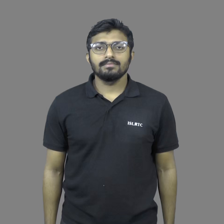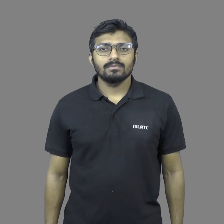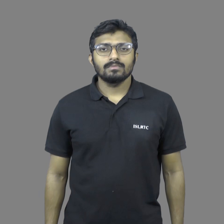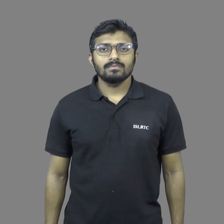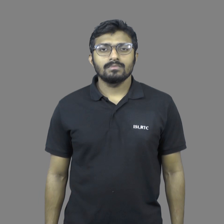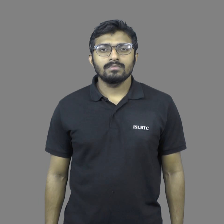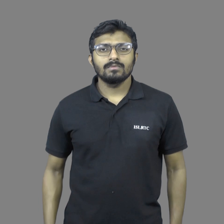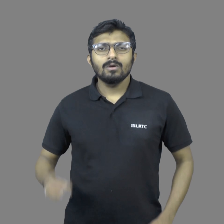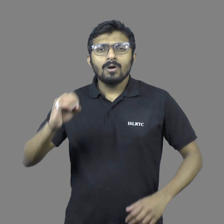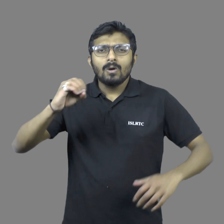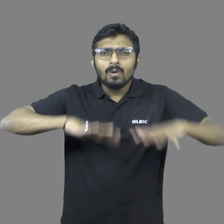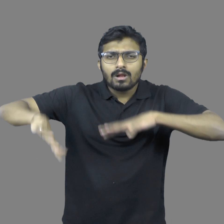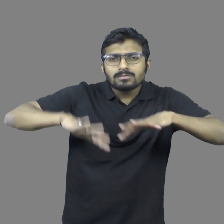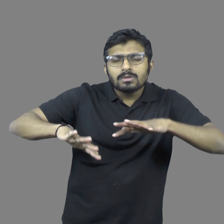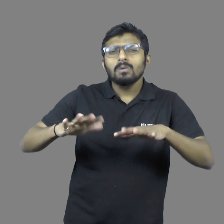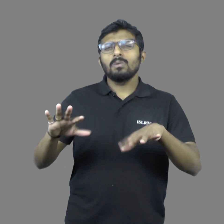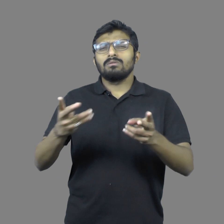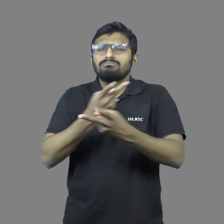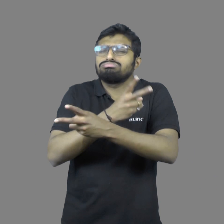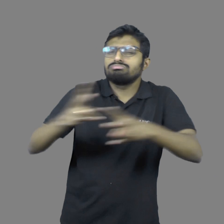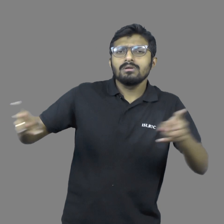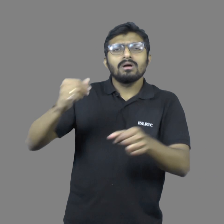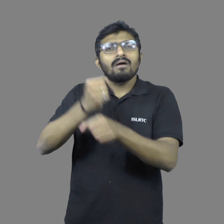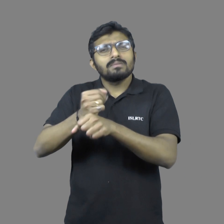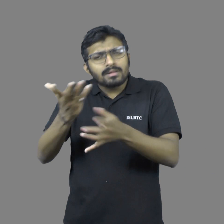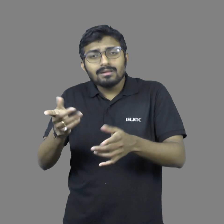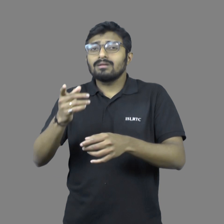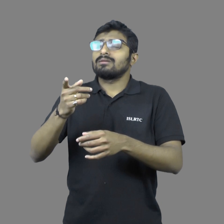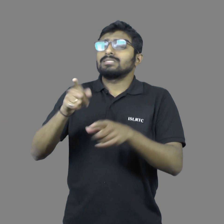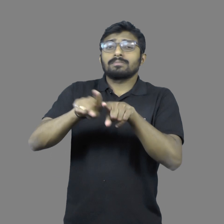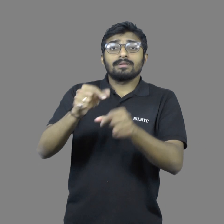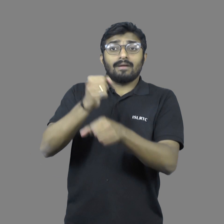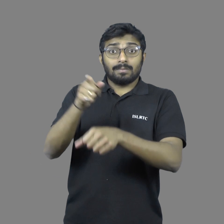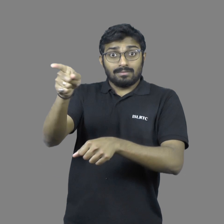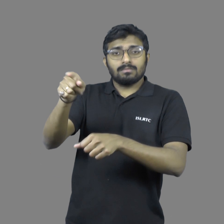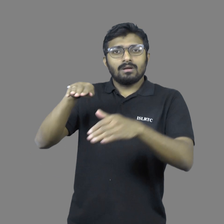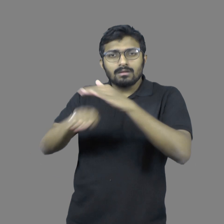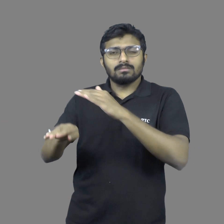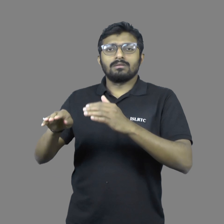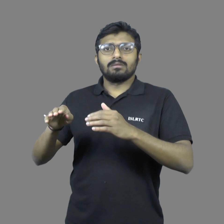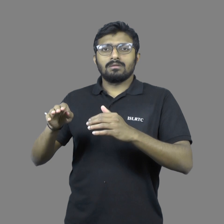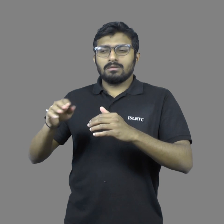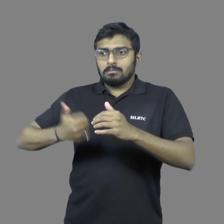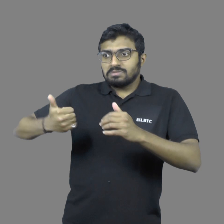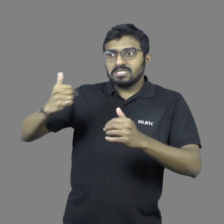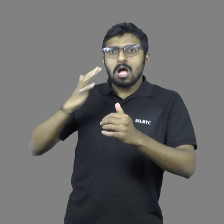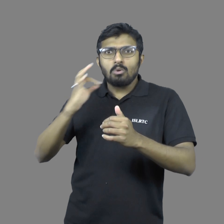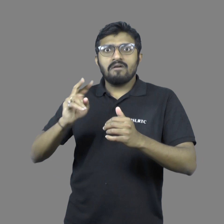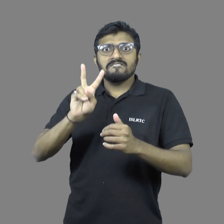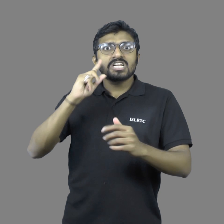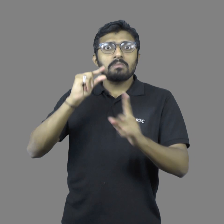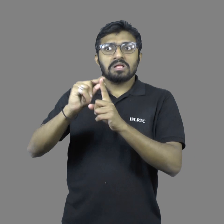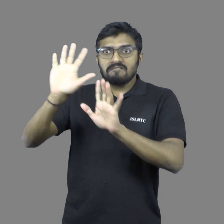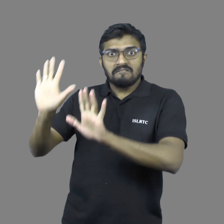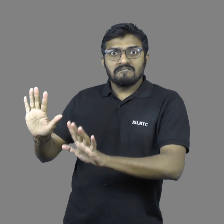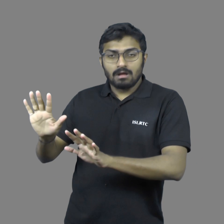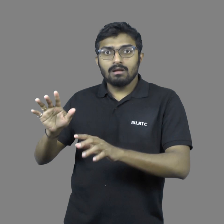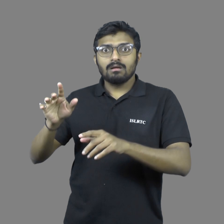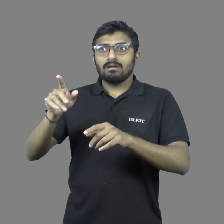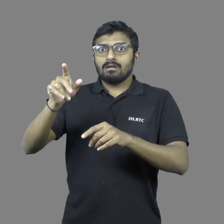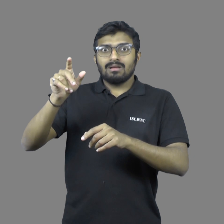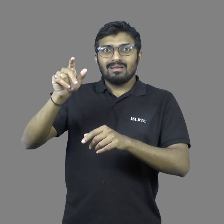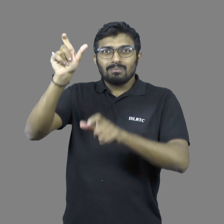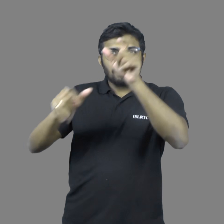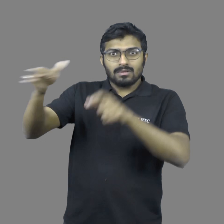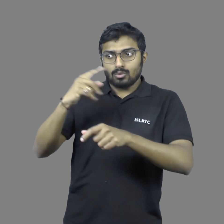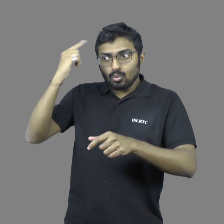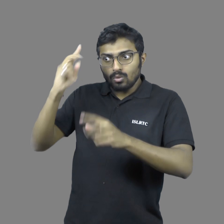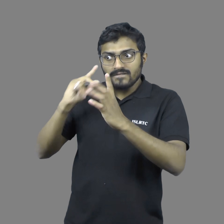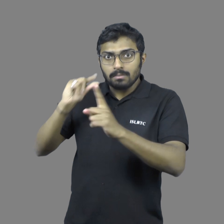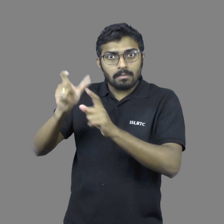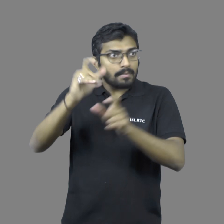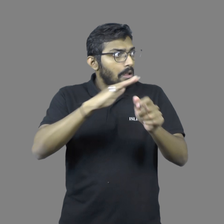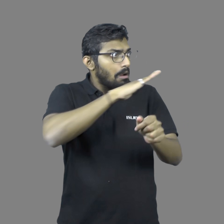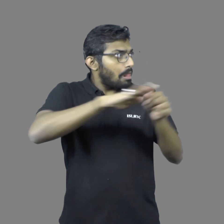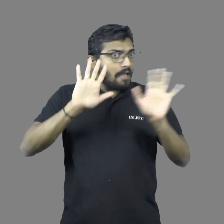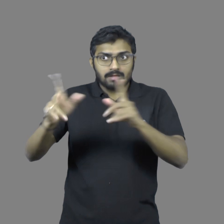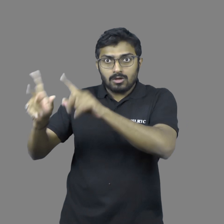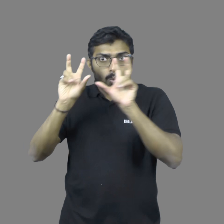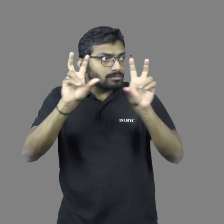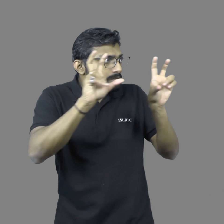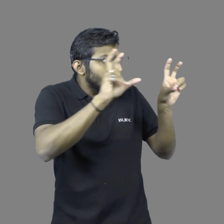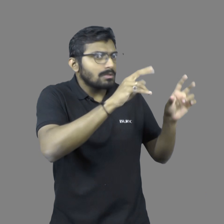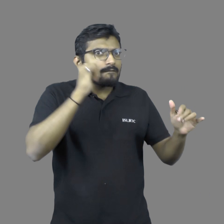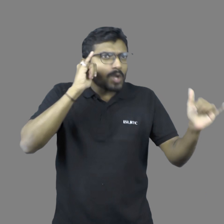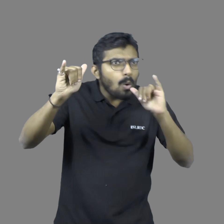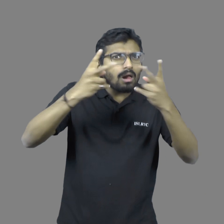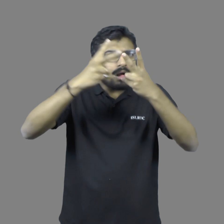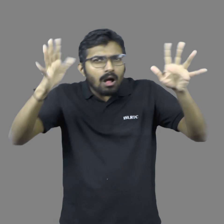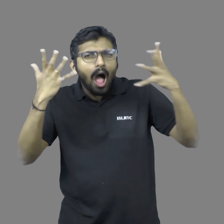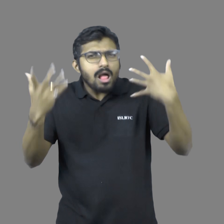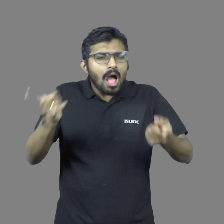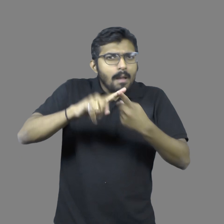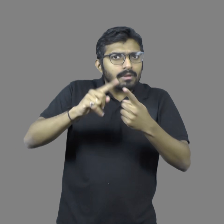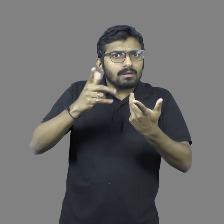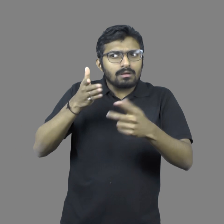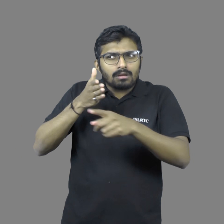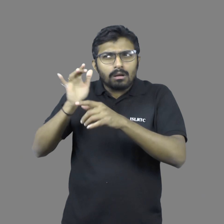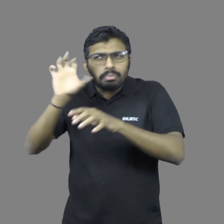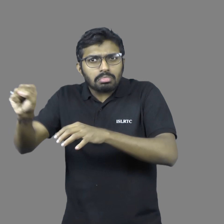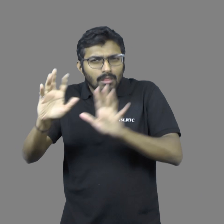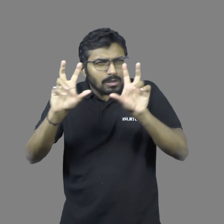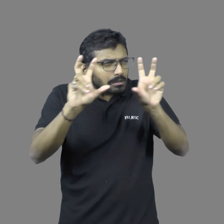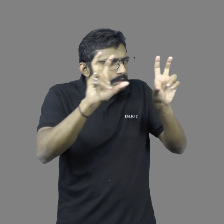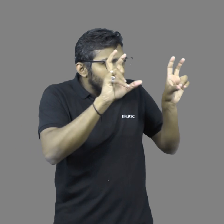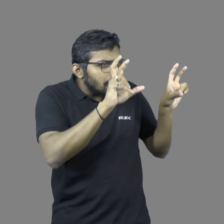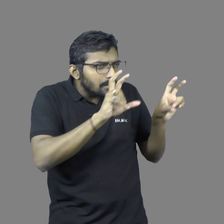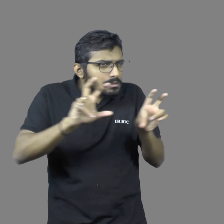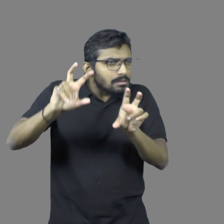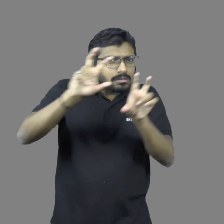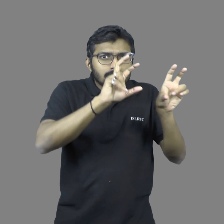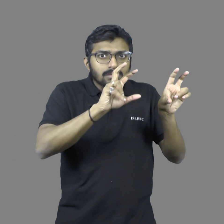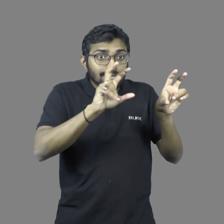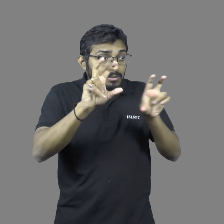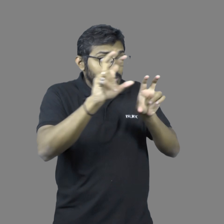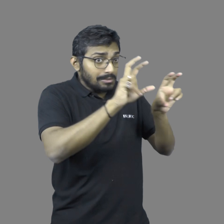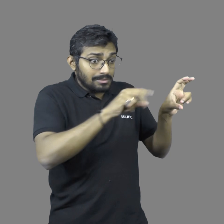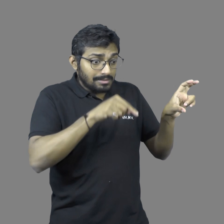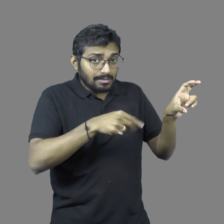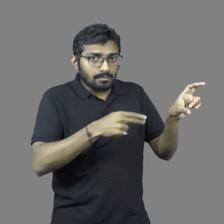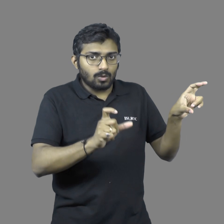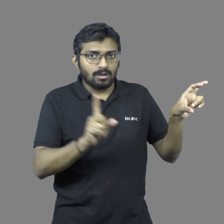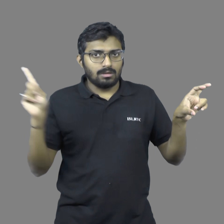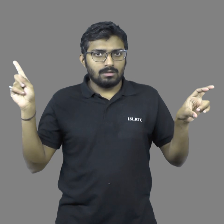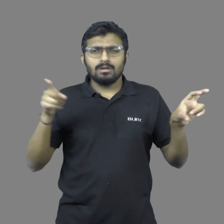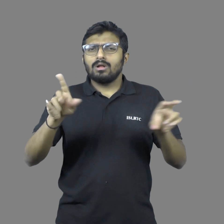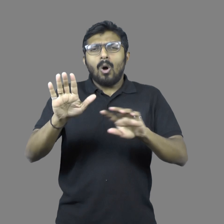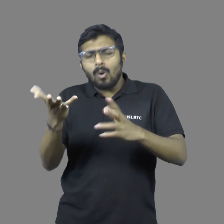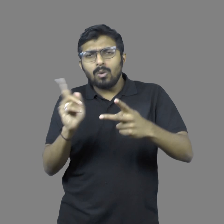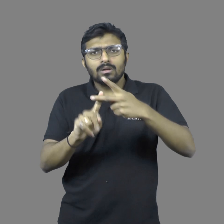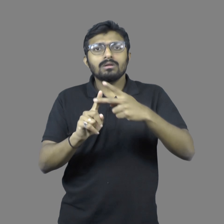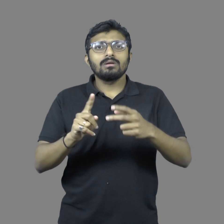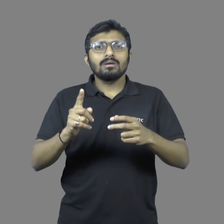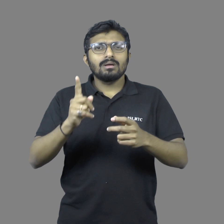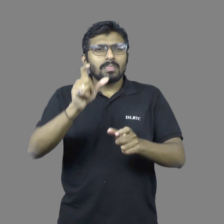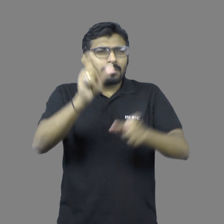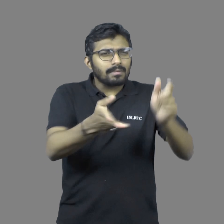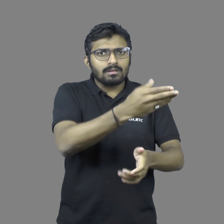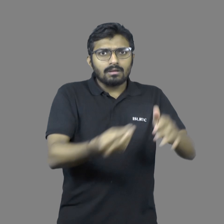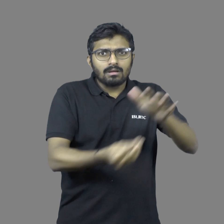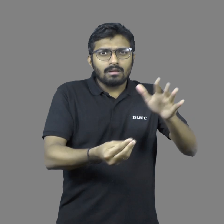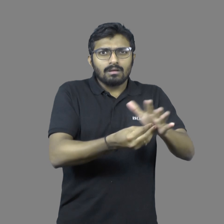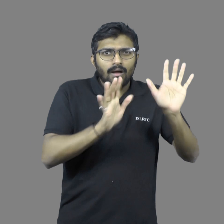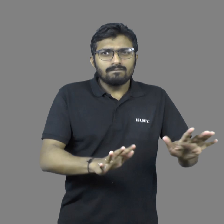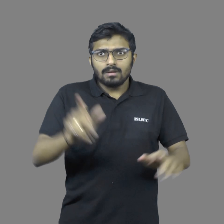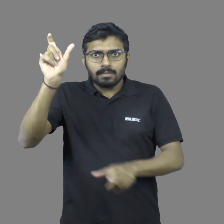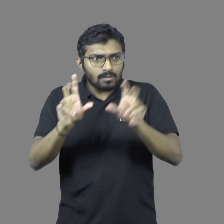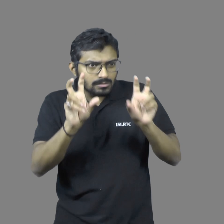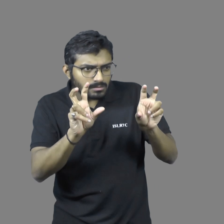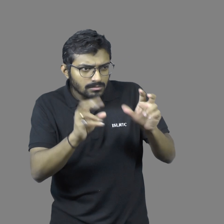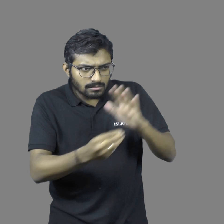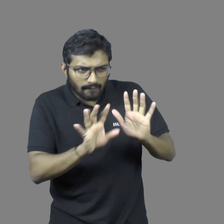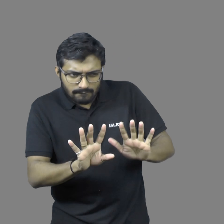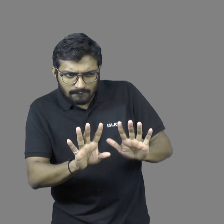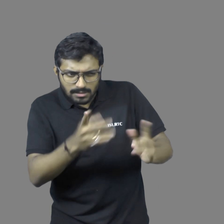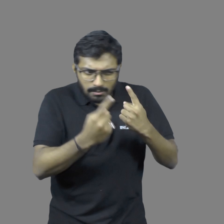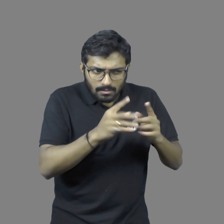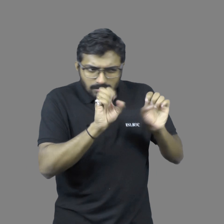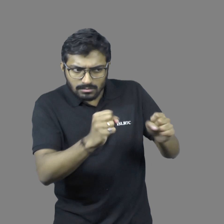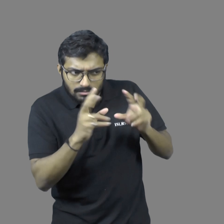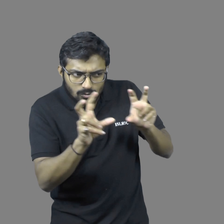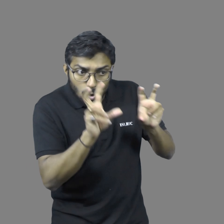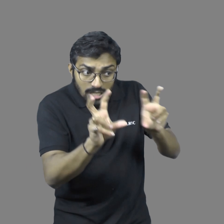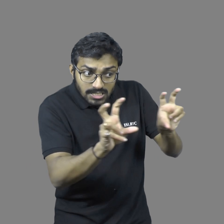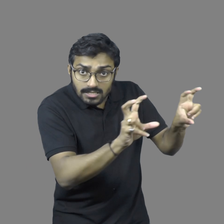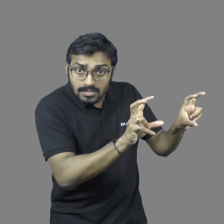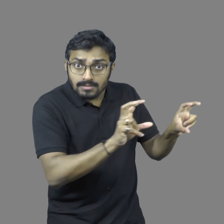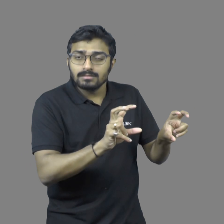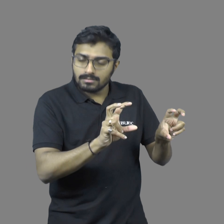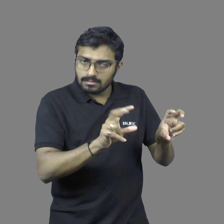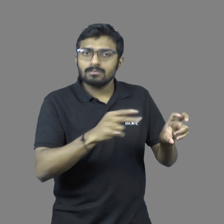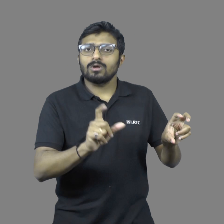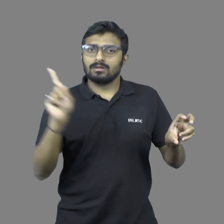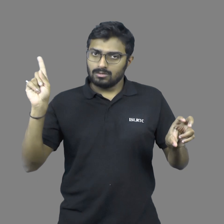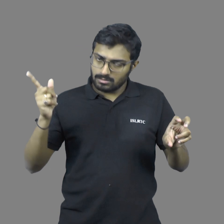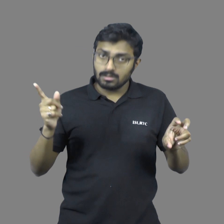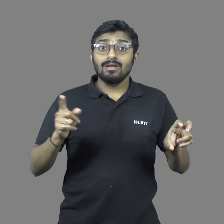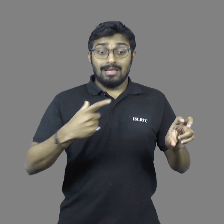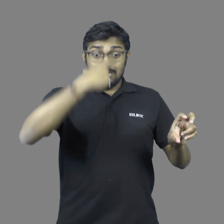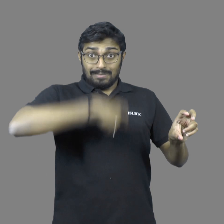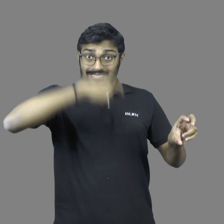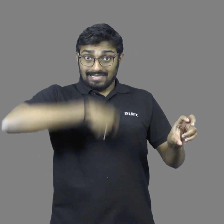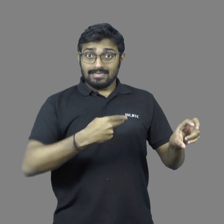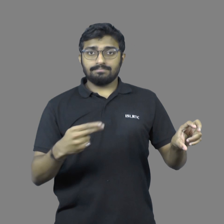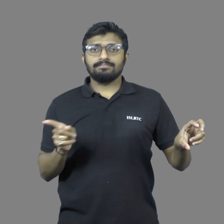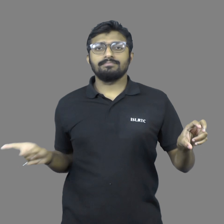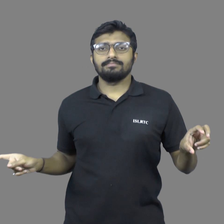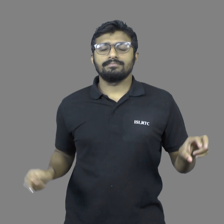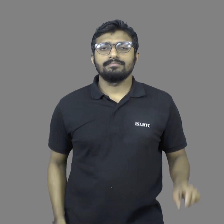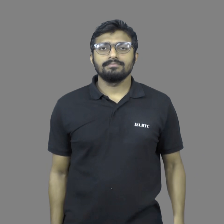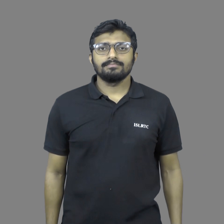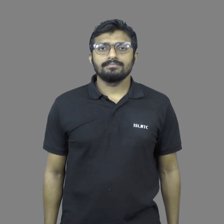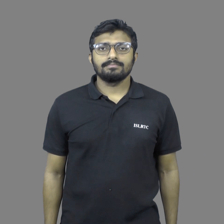Vigilance Vigilant